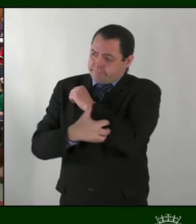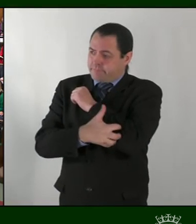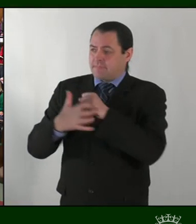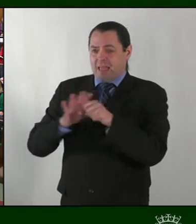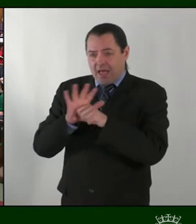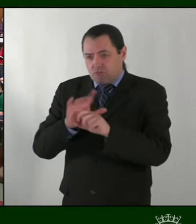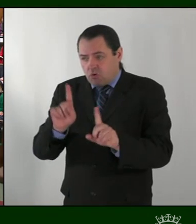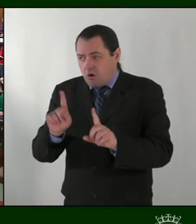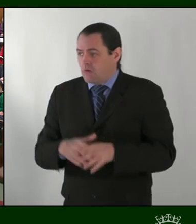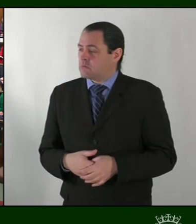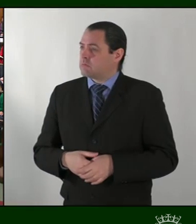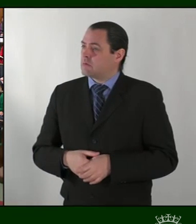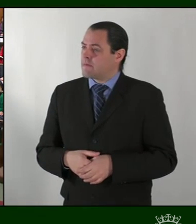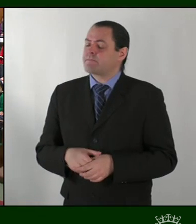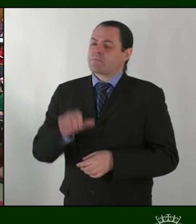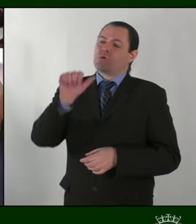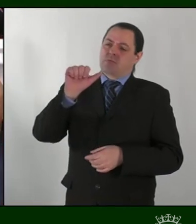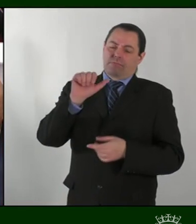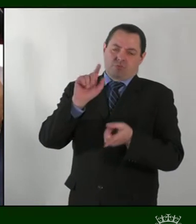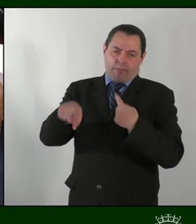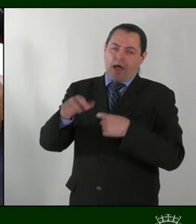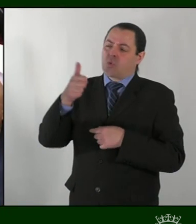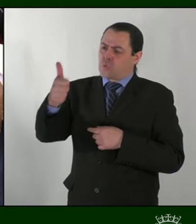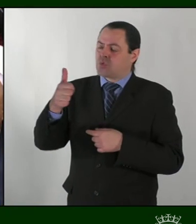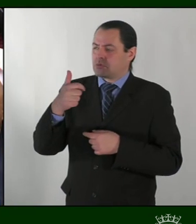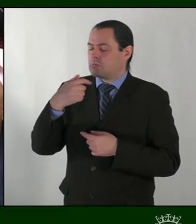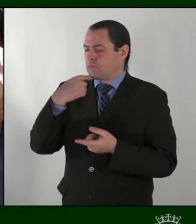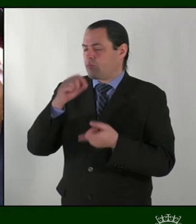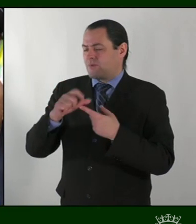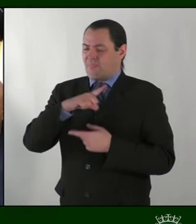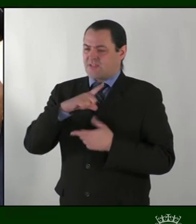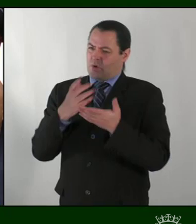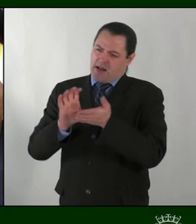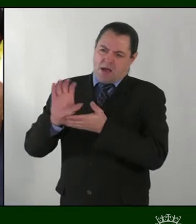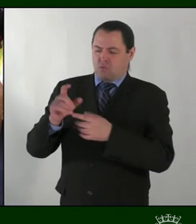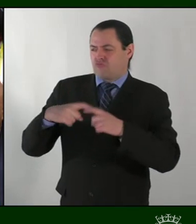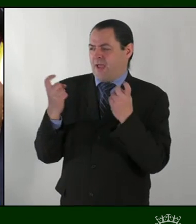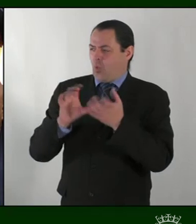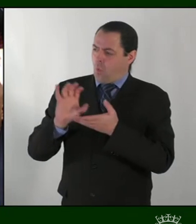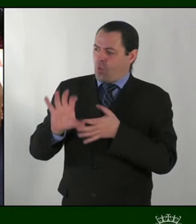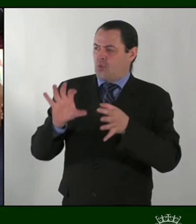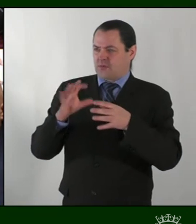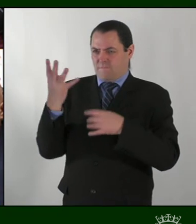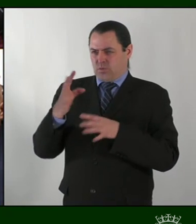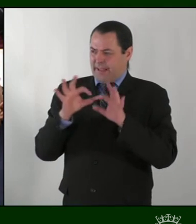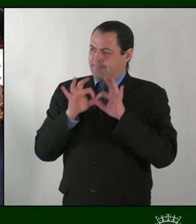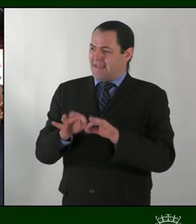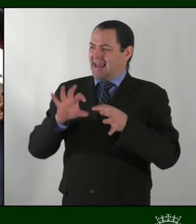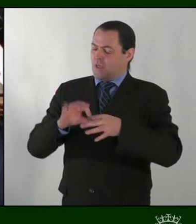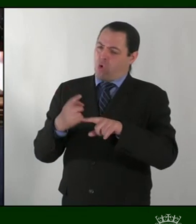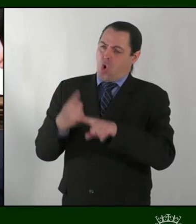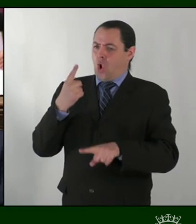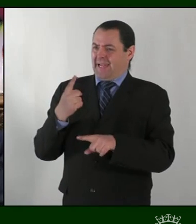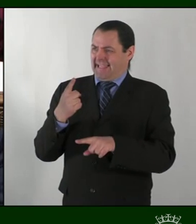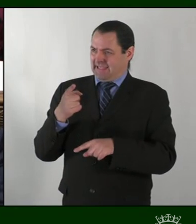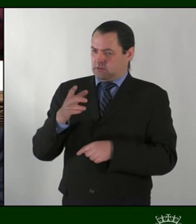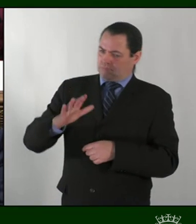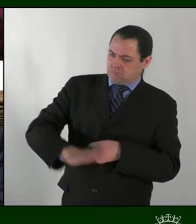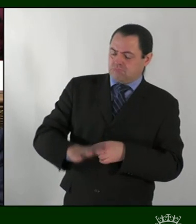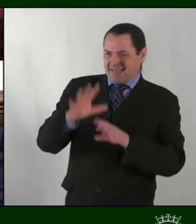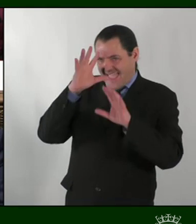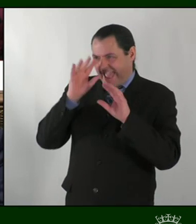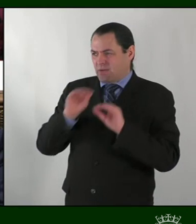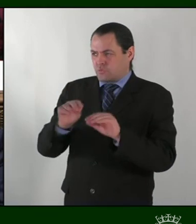The honourable Lady raises an important point, and this is why we are putting record sums into early years funding—£14 billion is going into education.